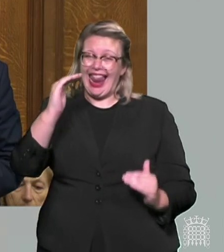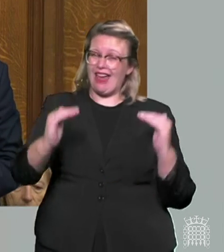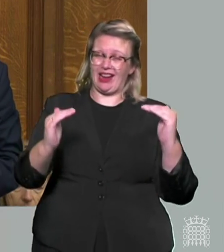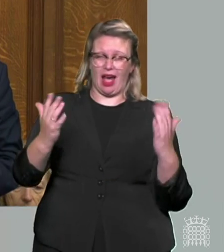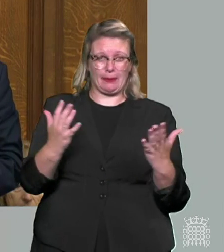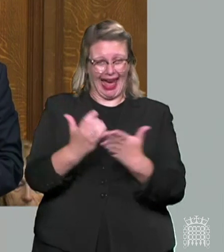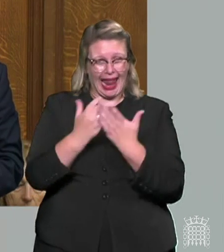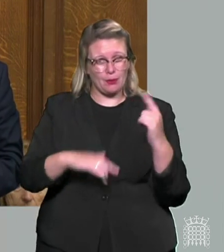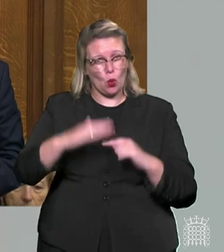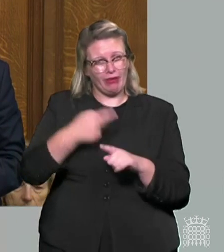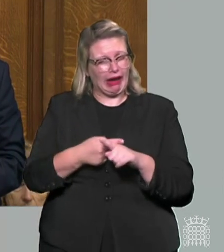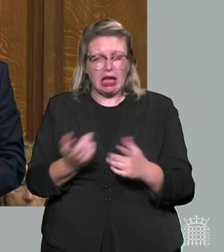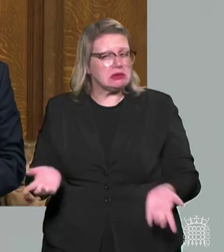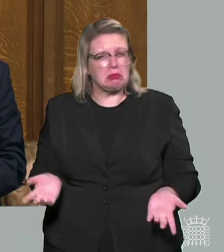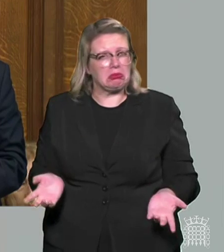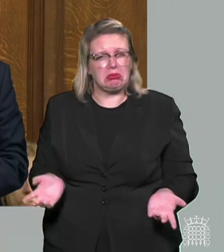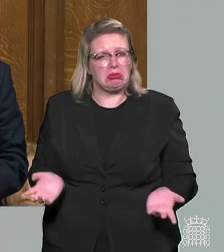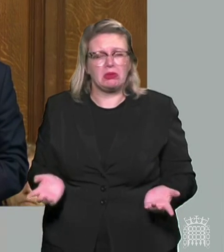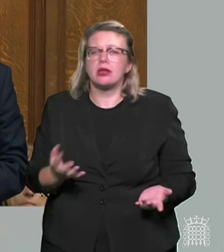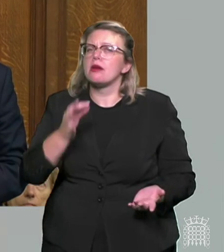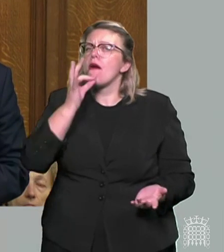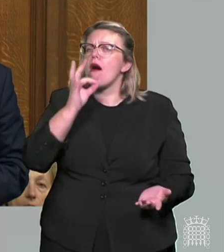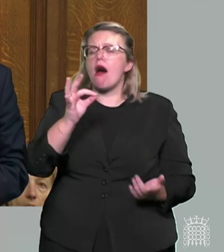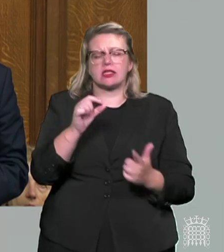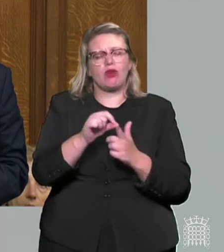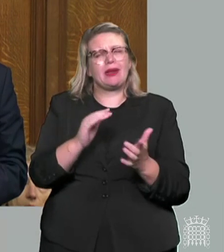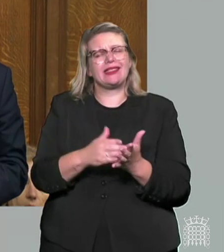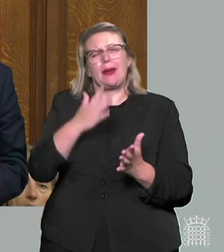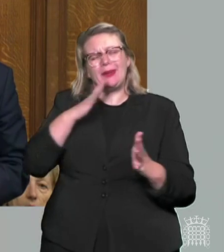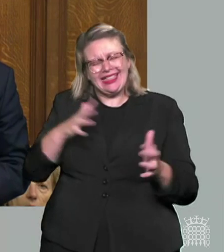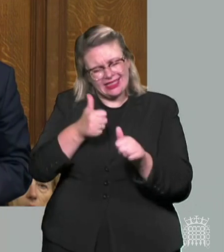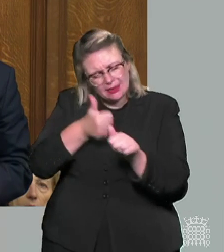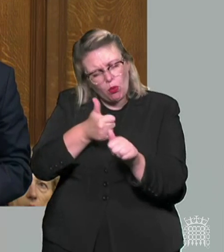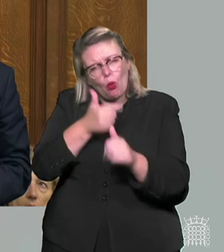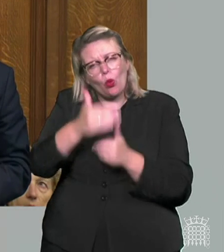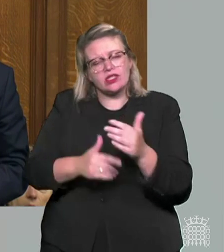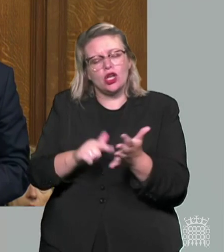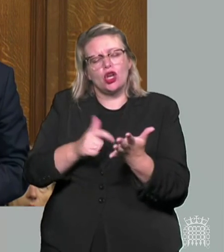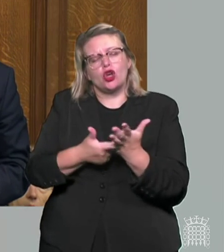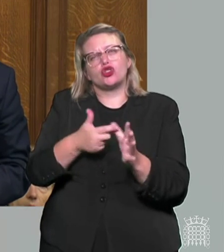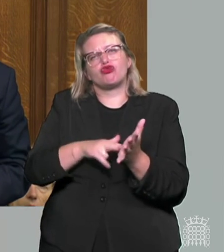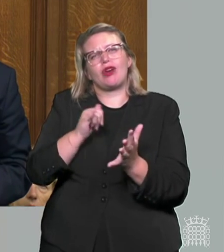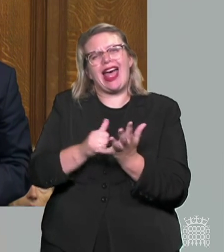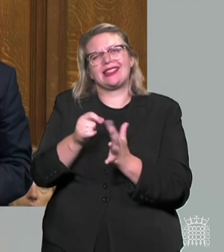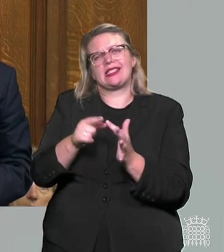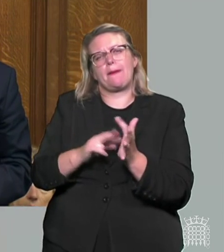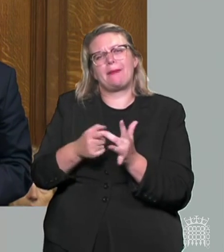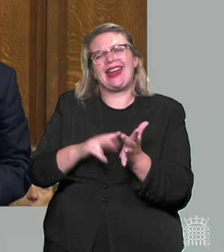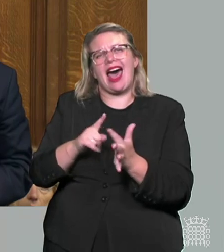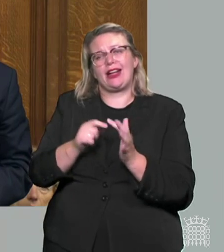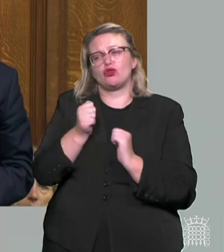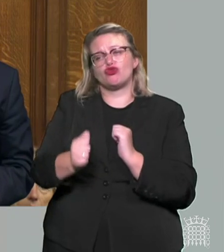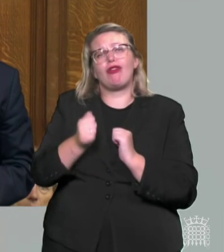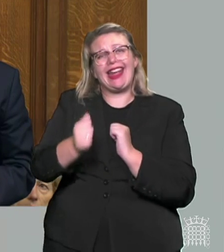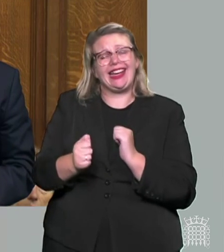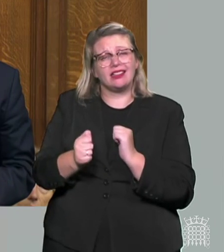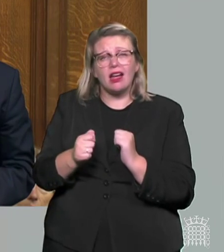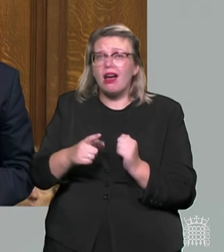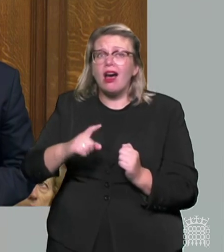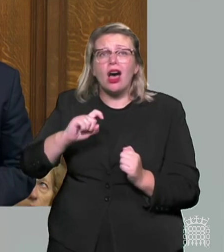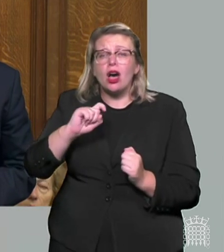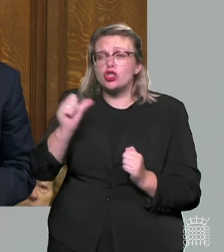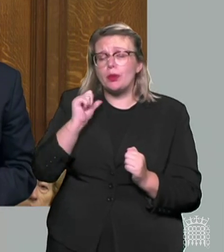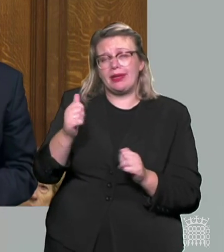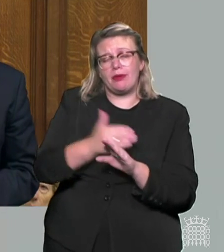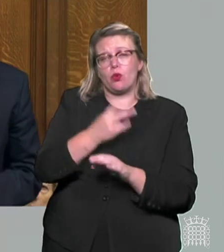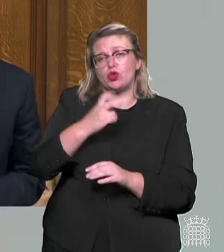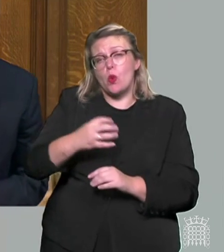Can he use that time to drive through the TransPennine rail system that we were promised would be finished in 2019 and will not be finished before 2030?